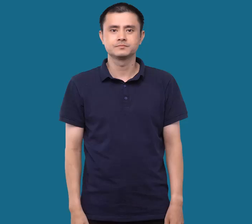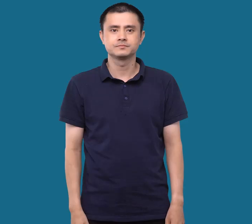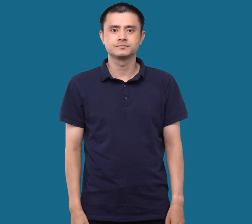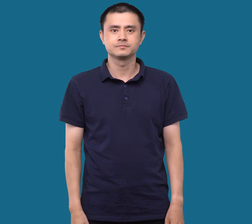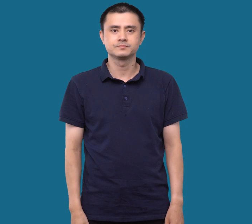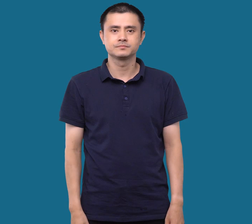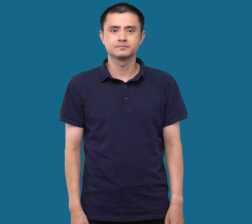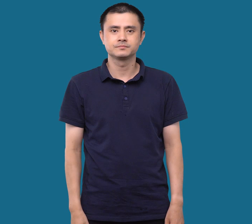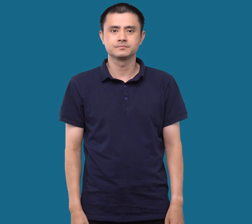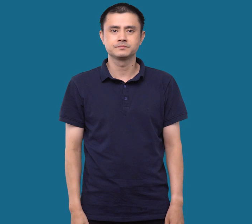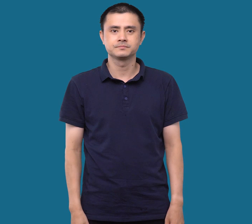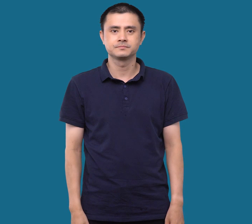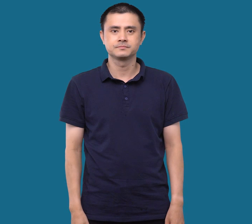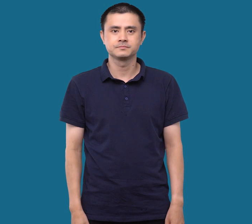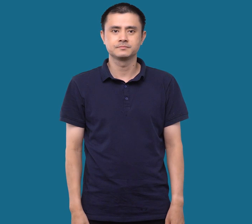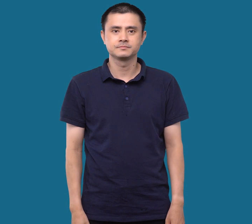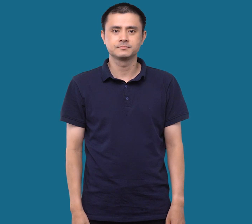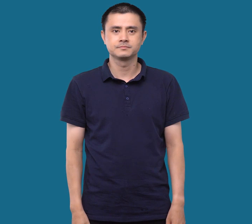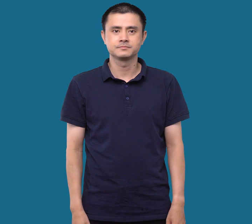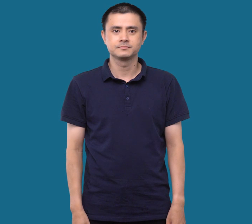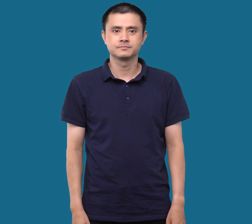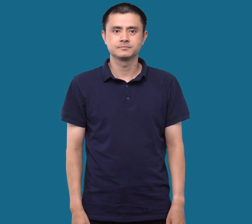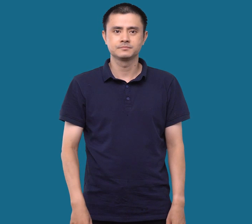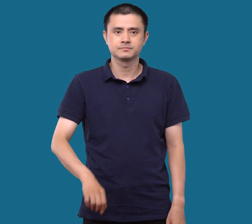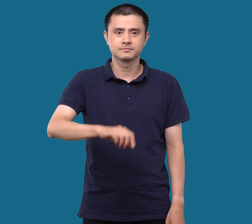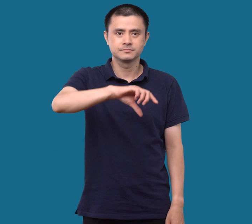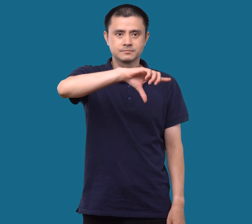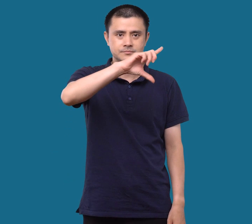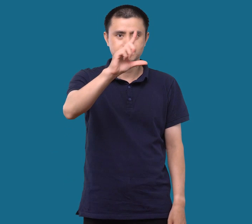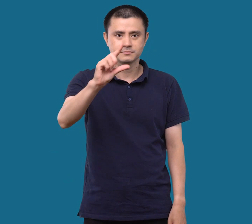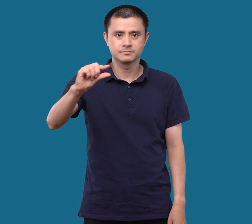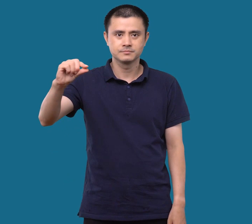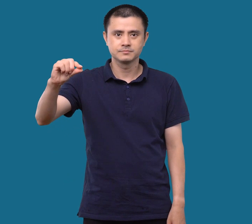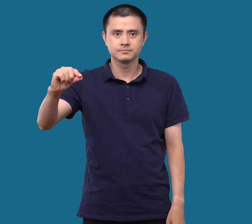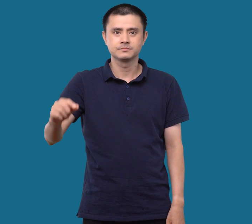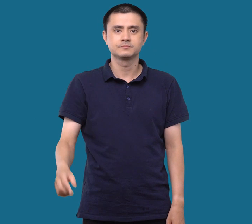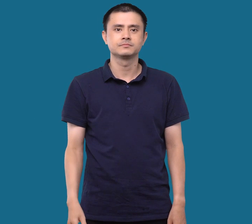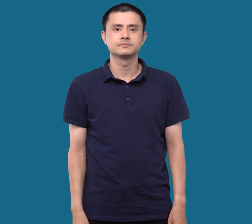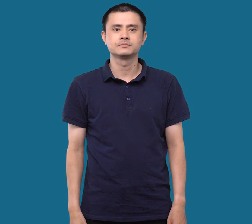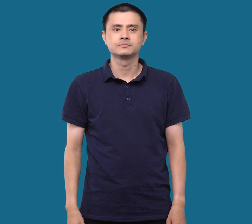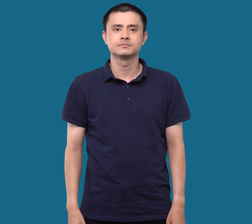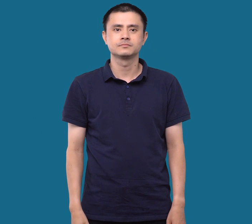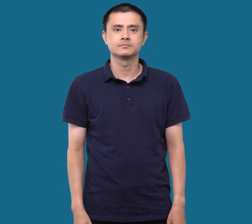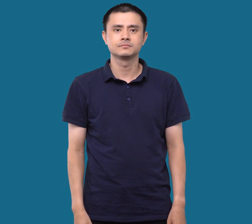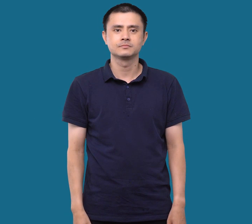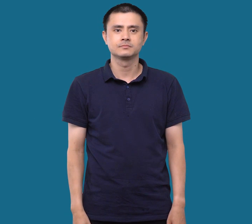Lạng Sơn